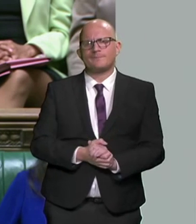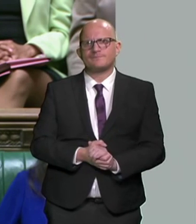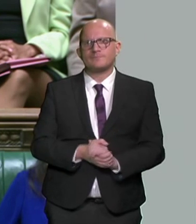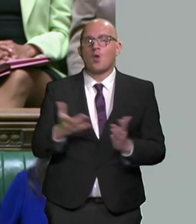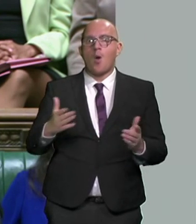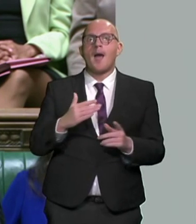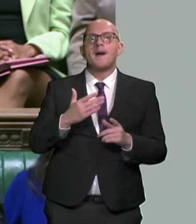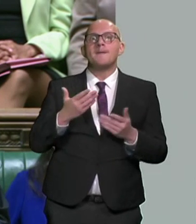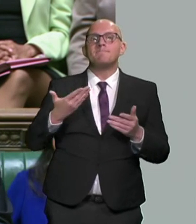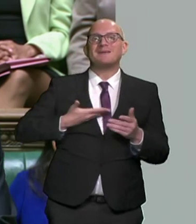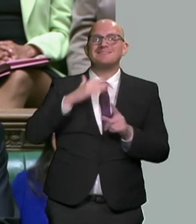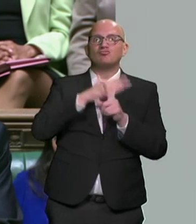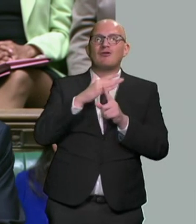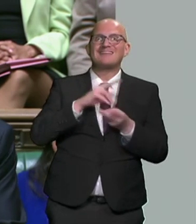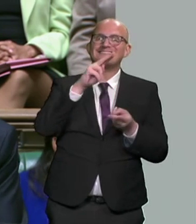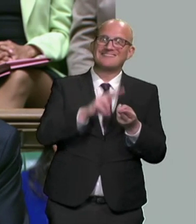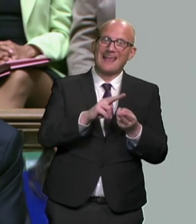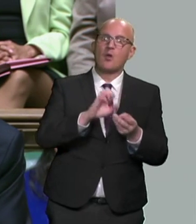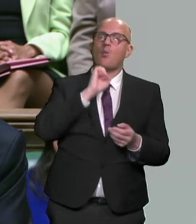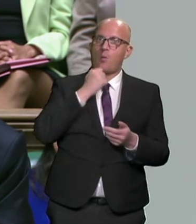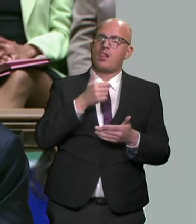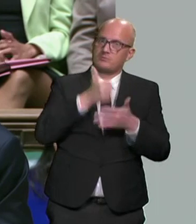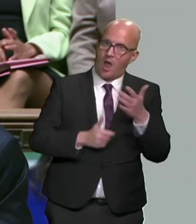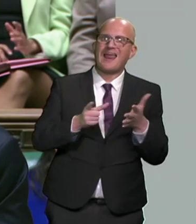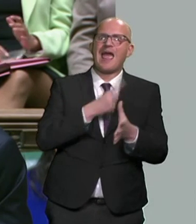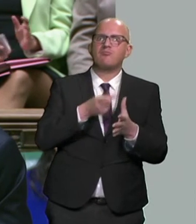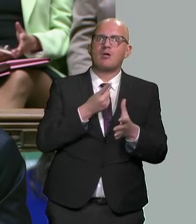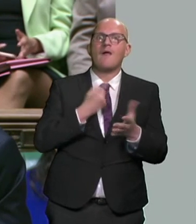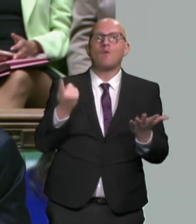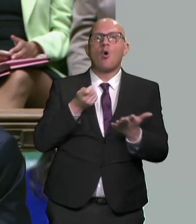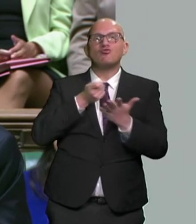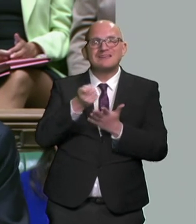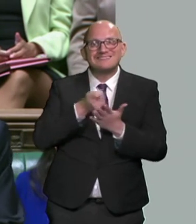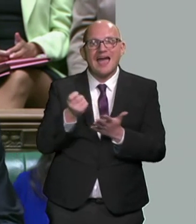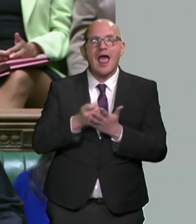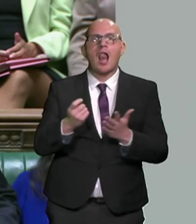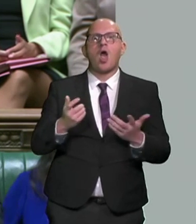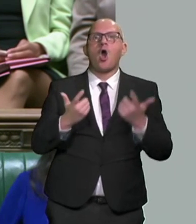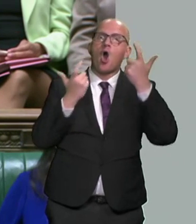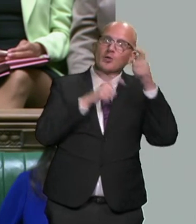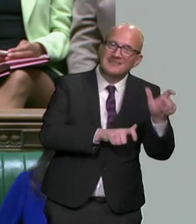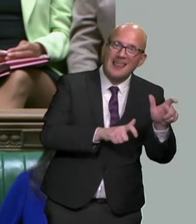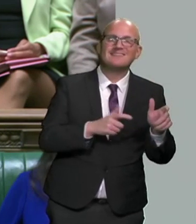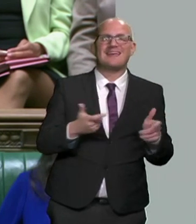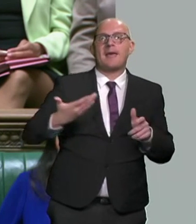Our business rates discount will take effect in April for retail, hospitality and leisure businesses.